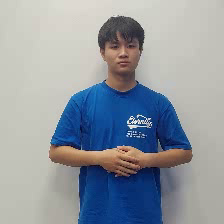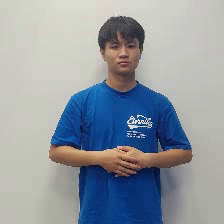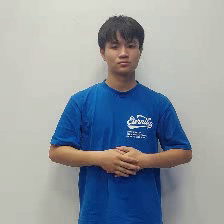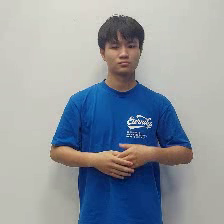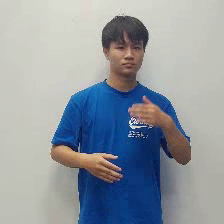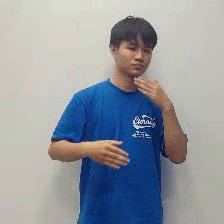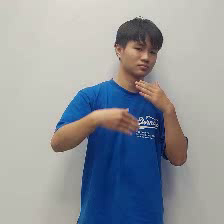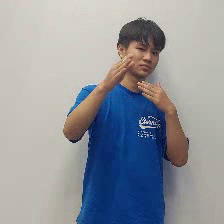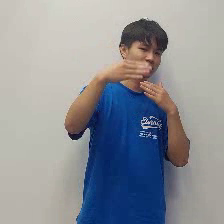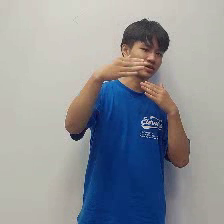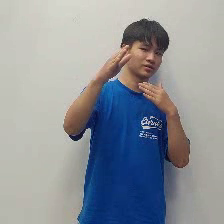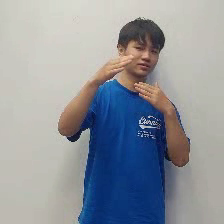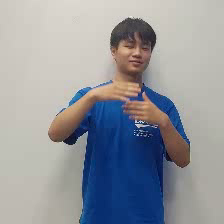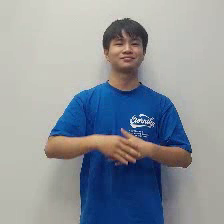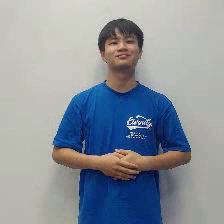Dễ